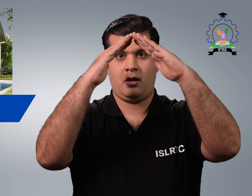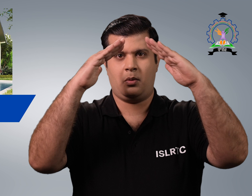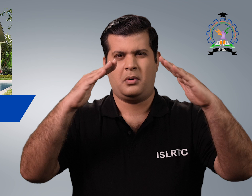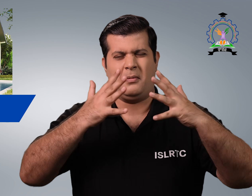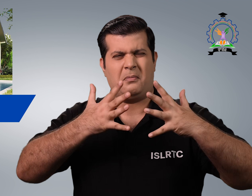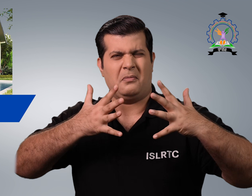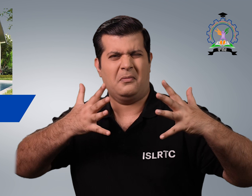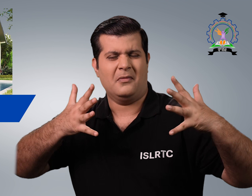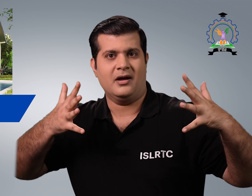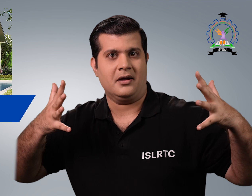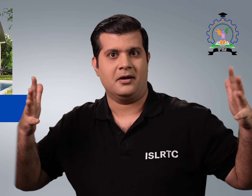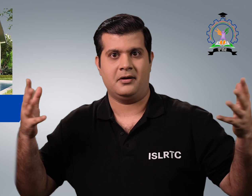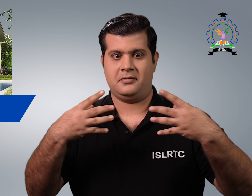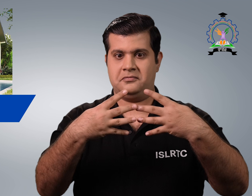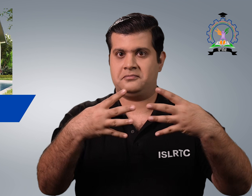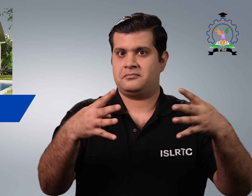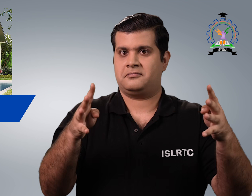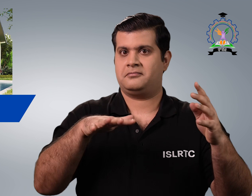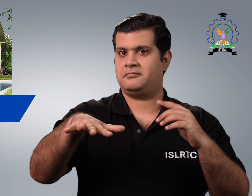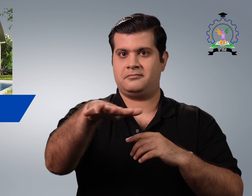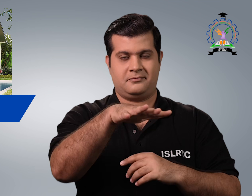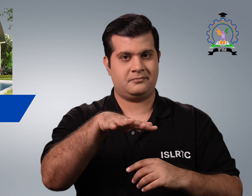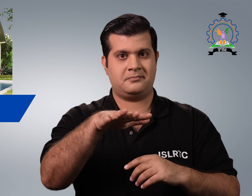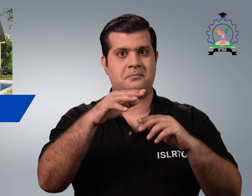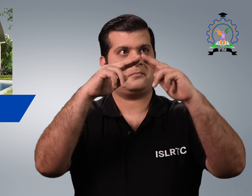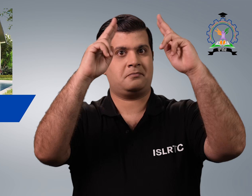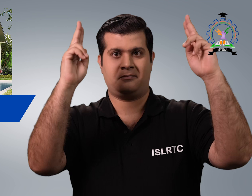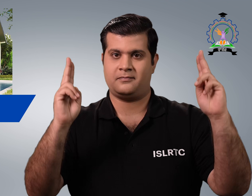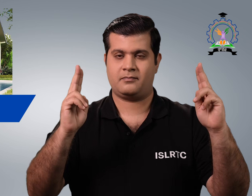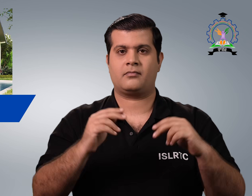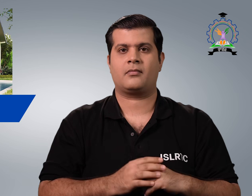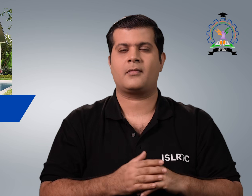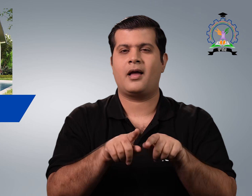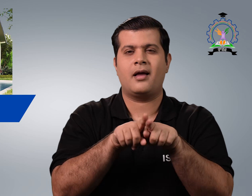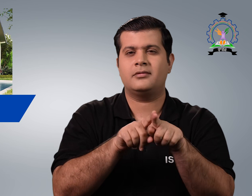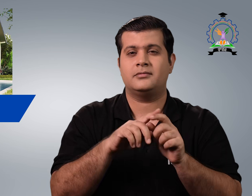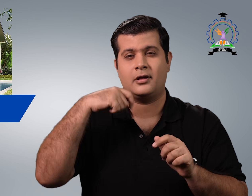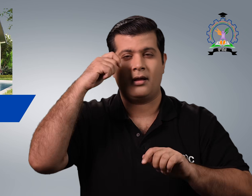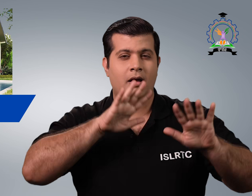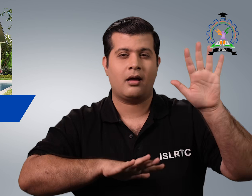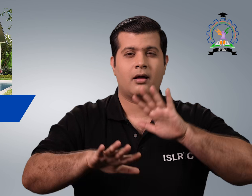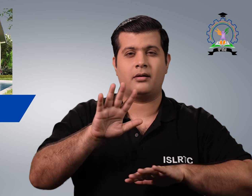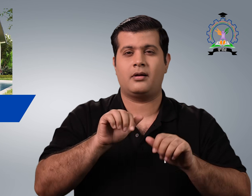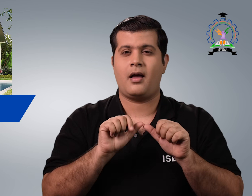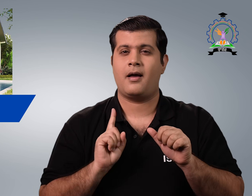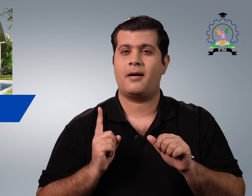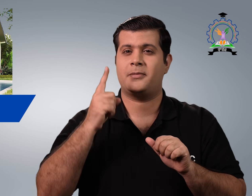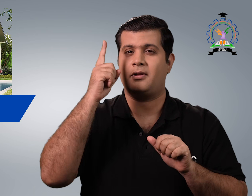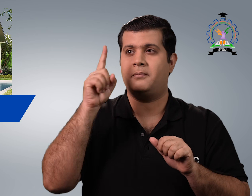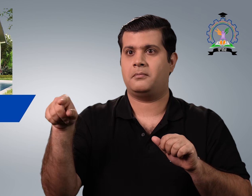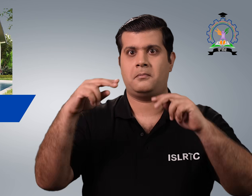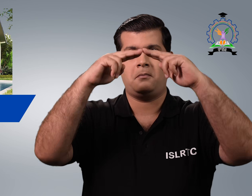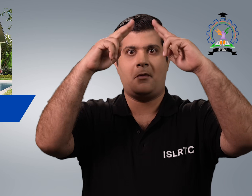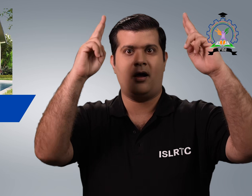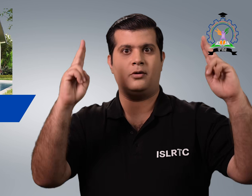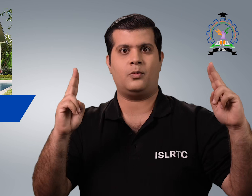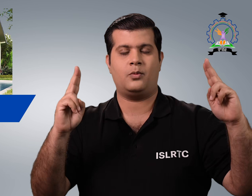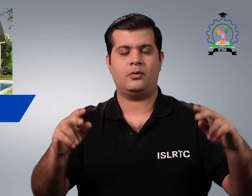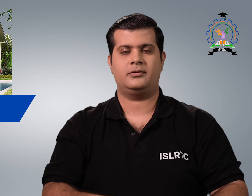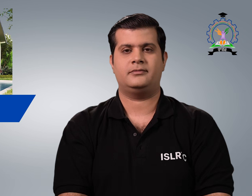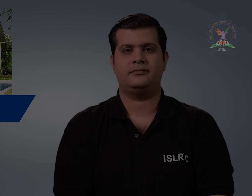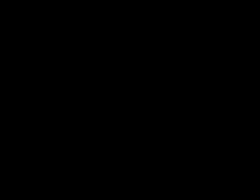A bungalow is a large gated cottage. For example - Amitabh Bachchan lives in a bungalow.